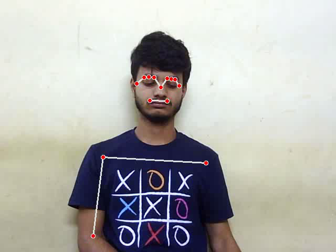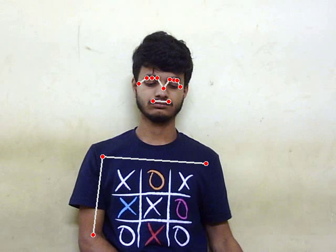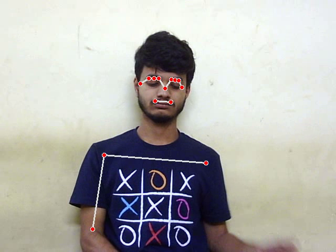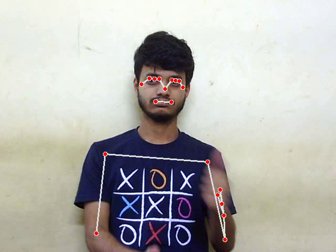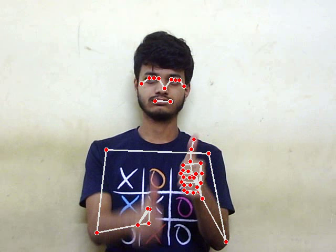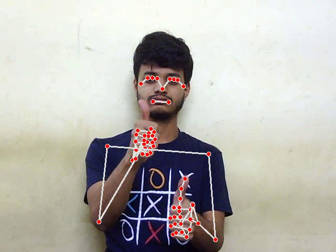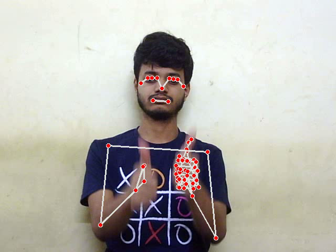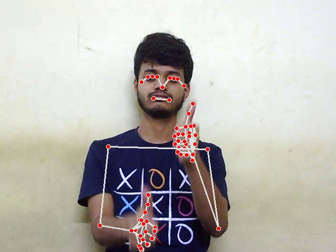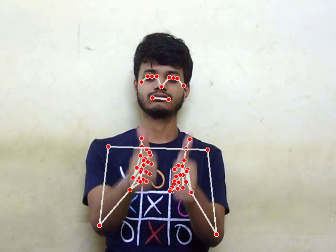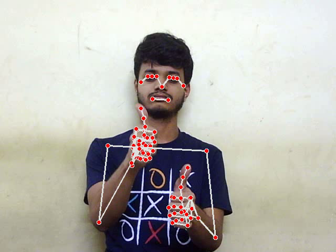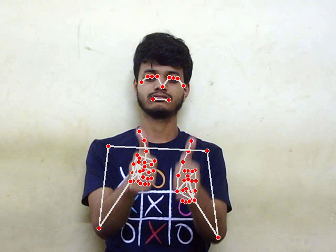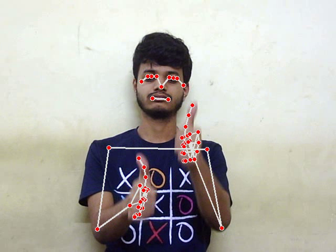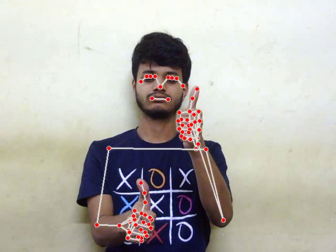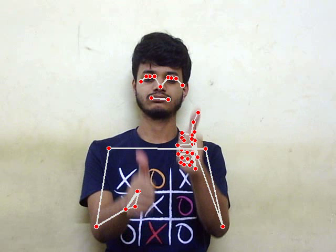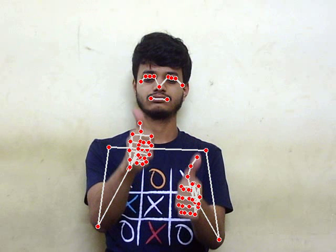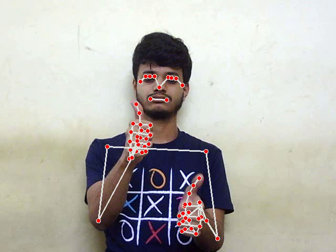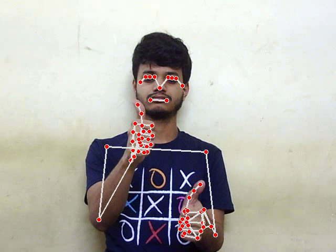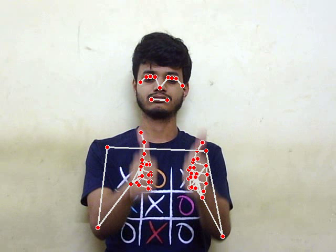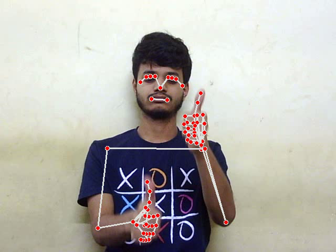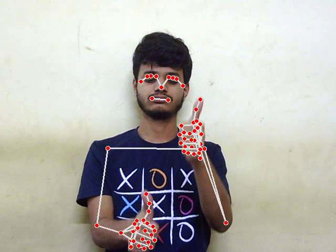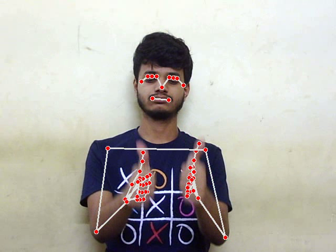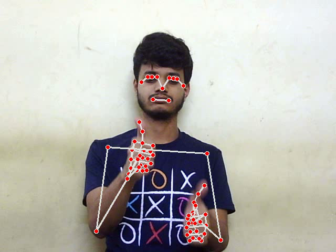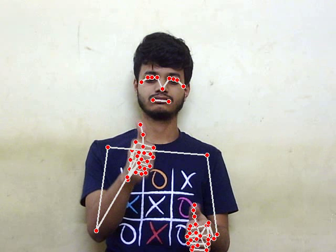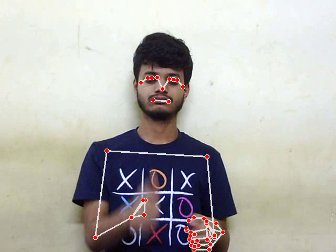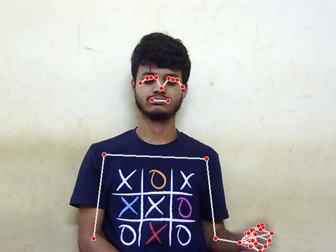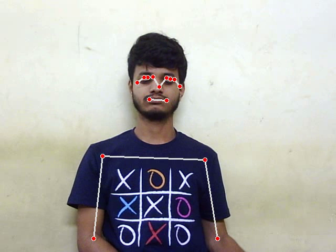which